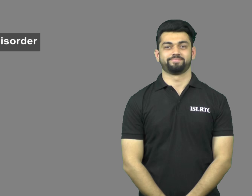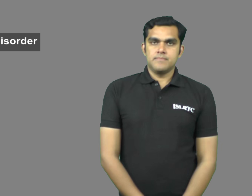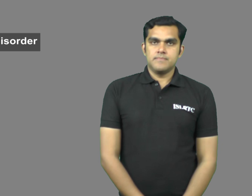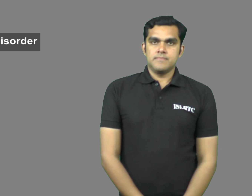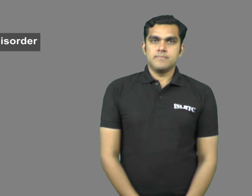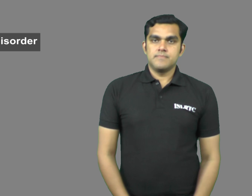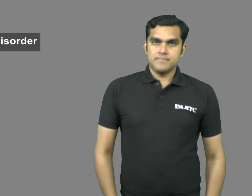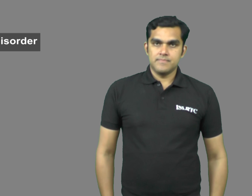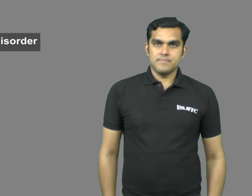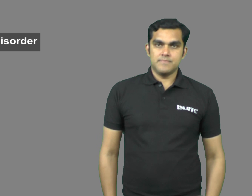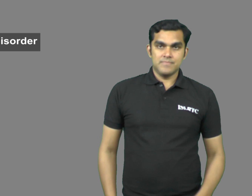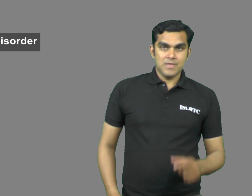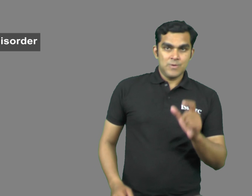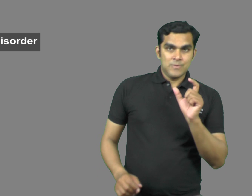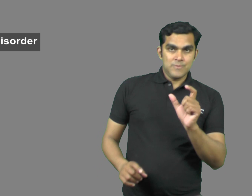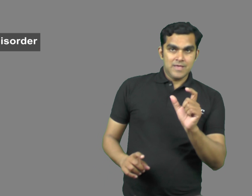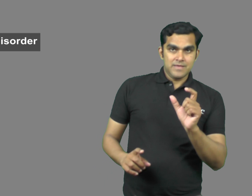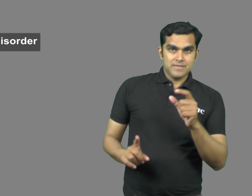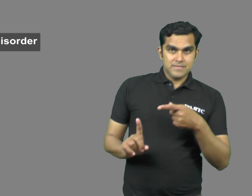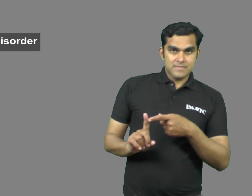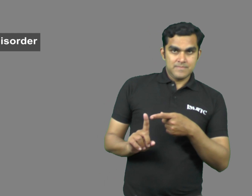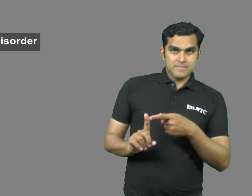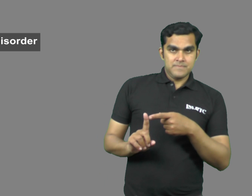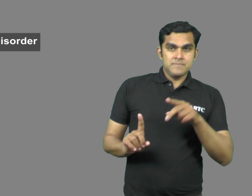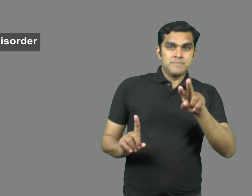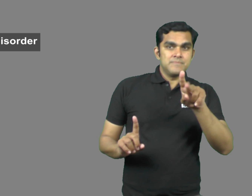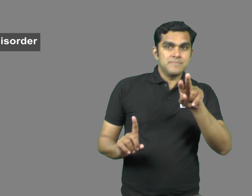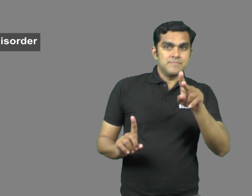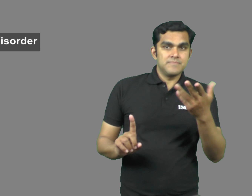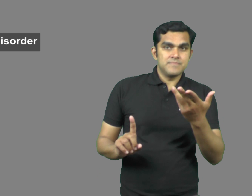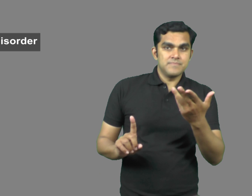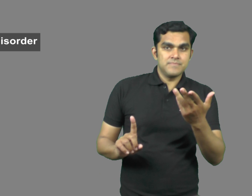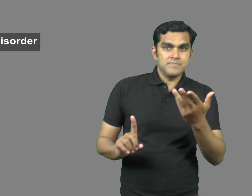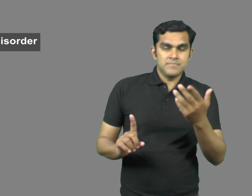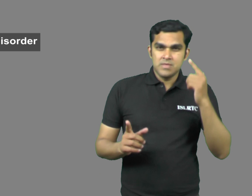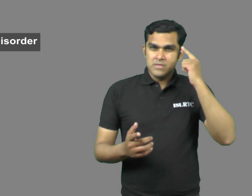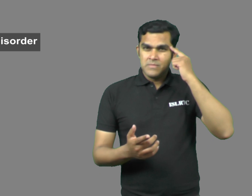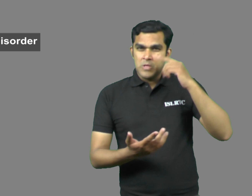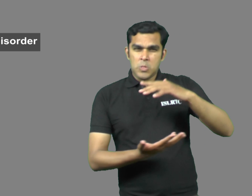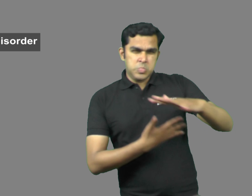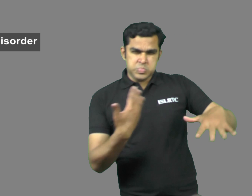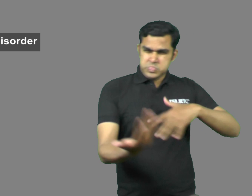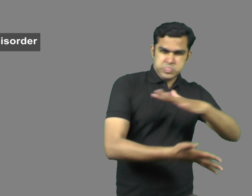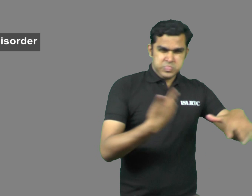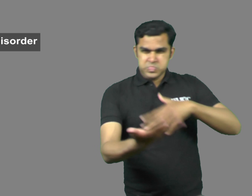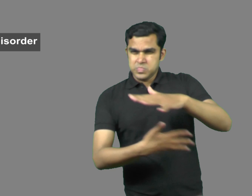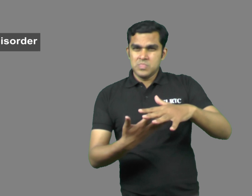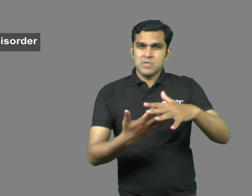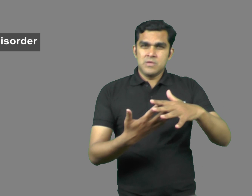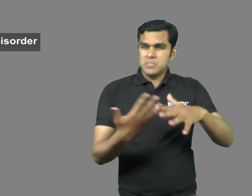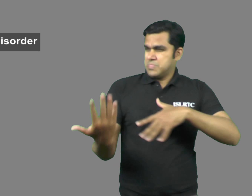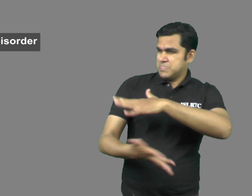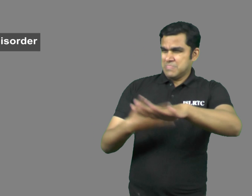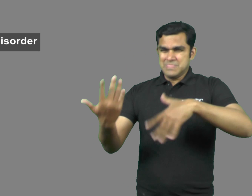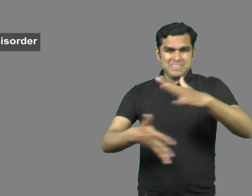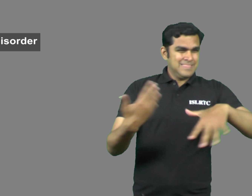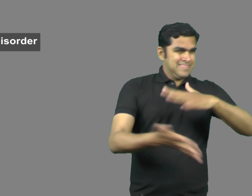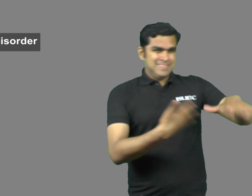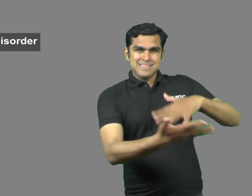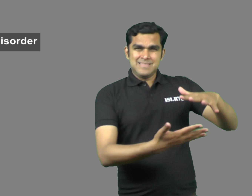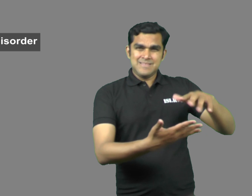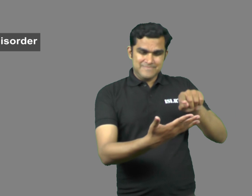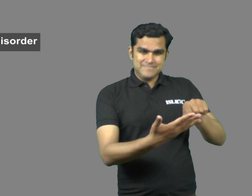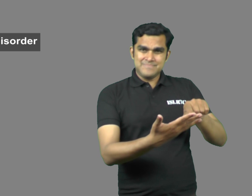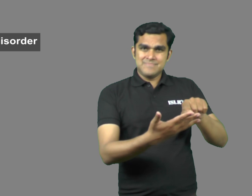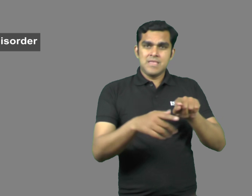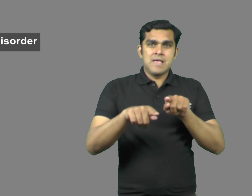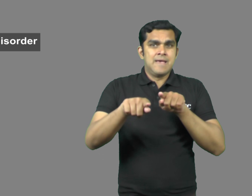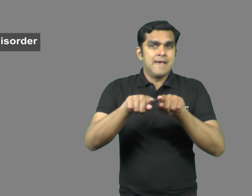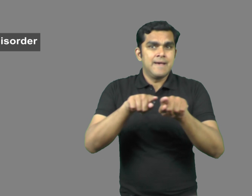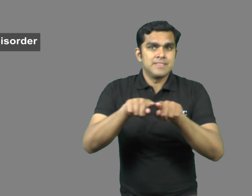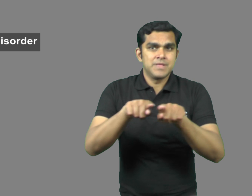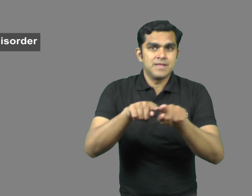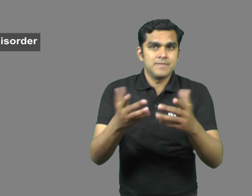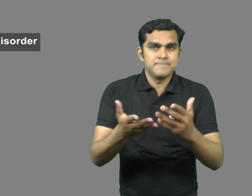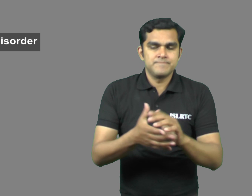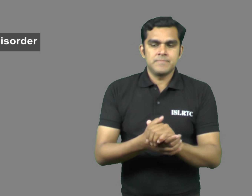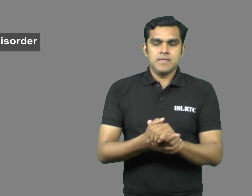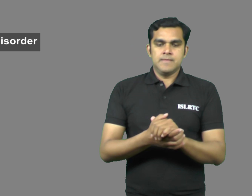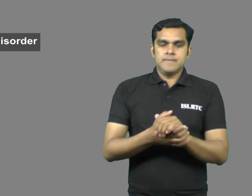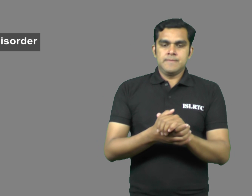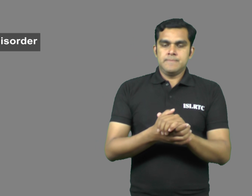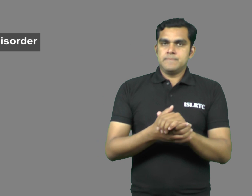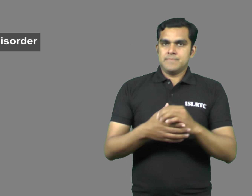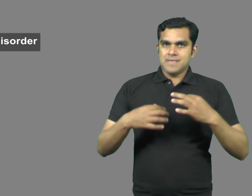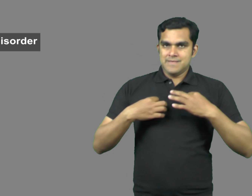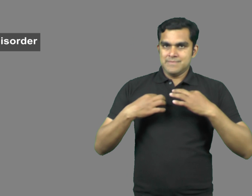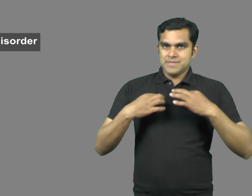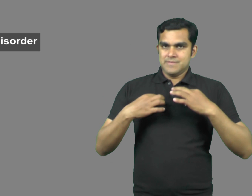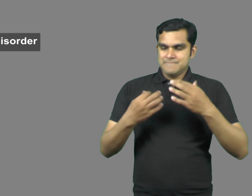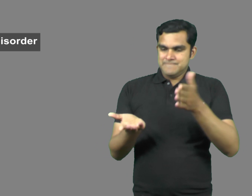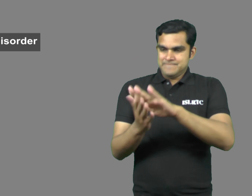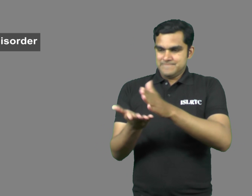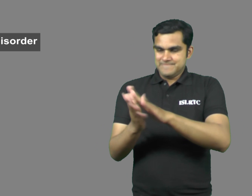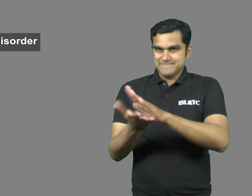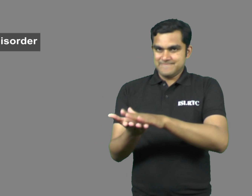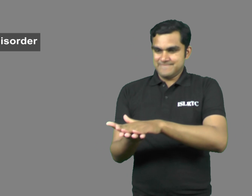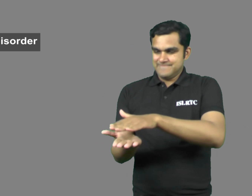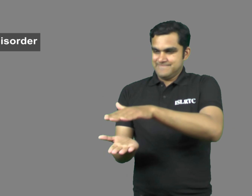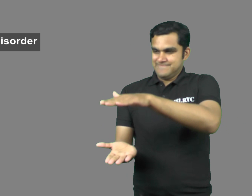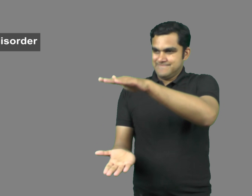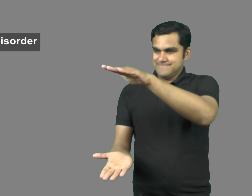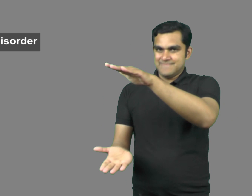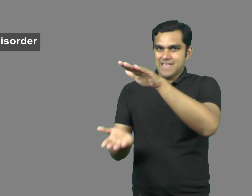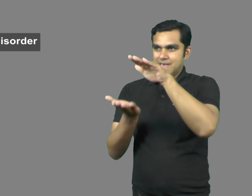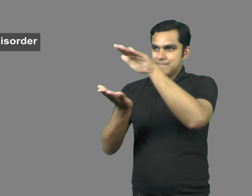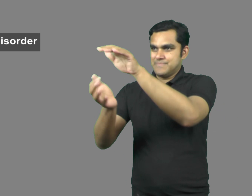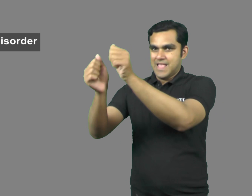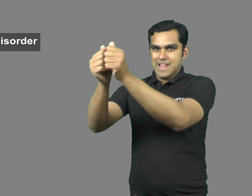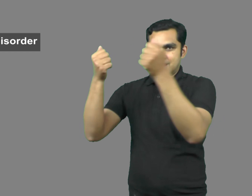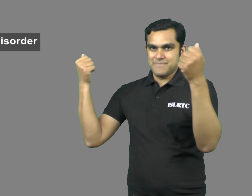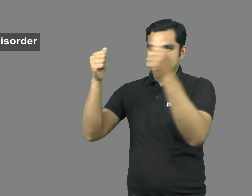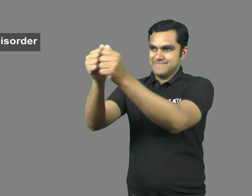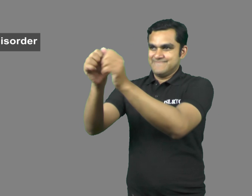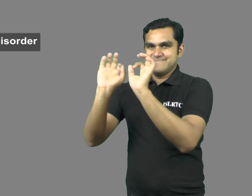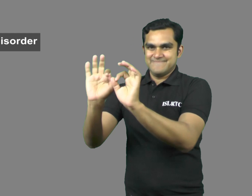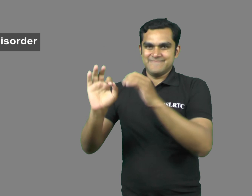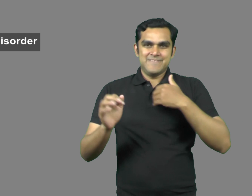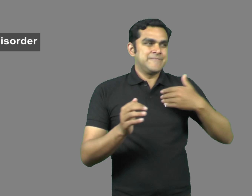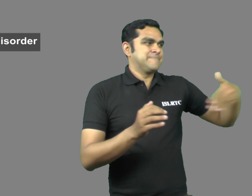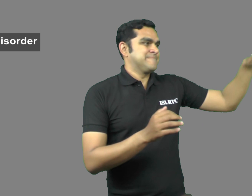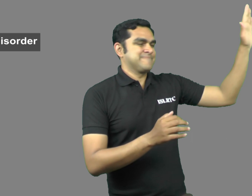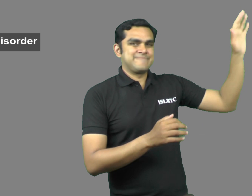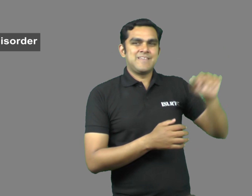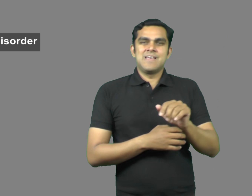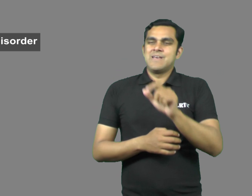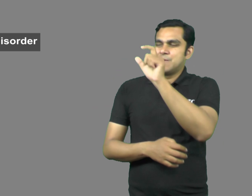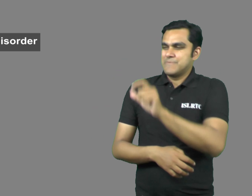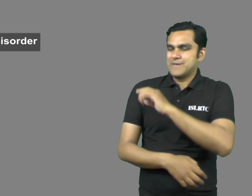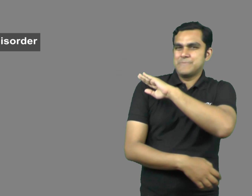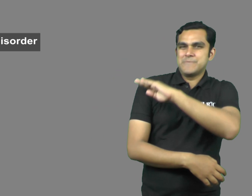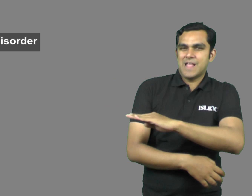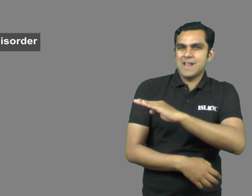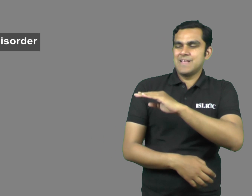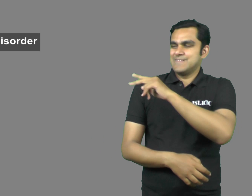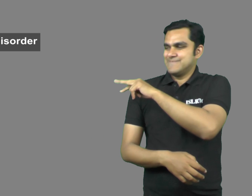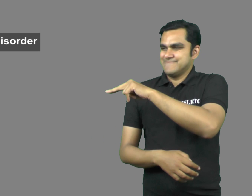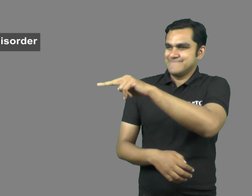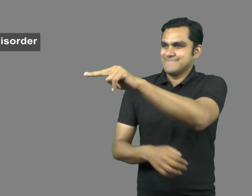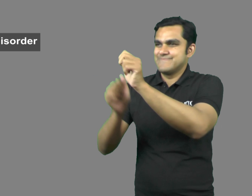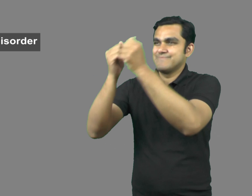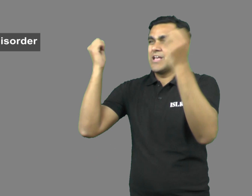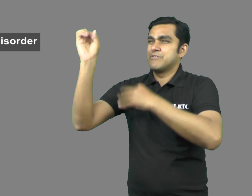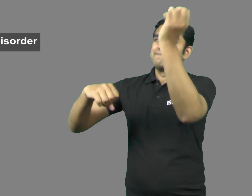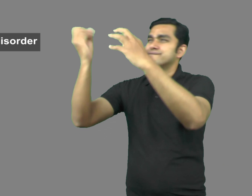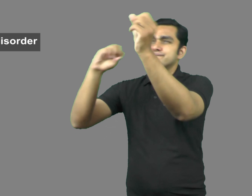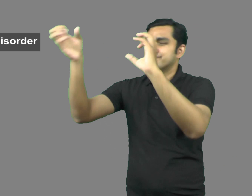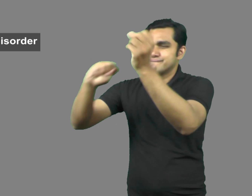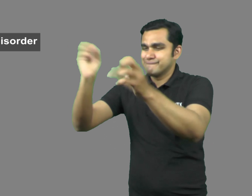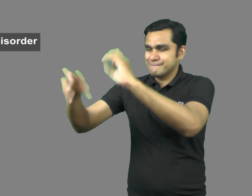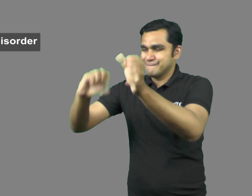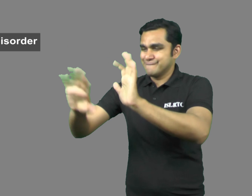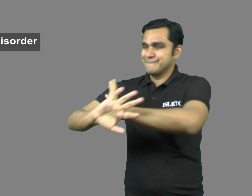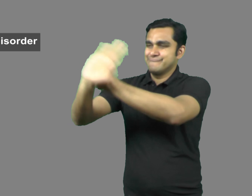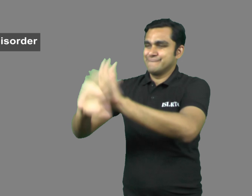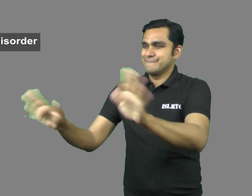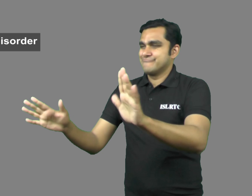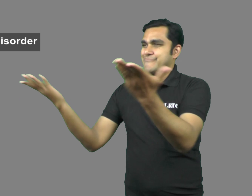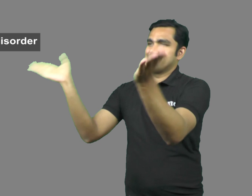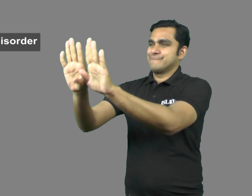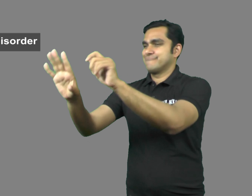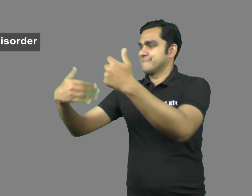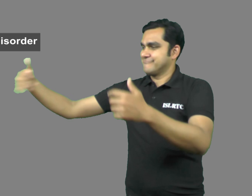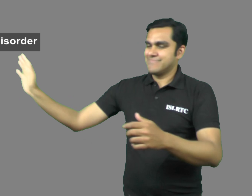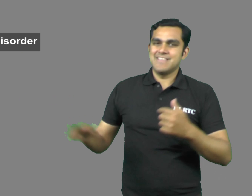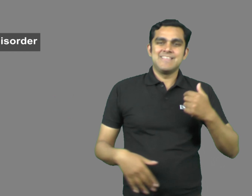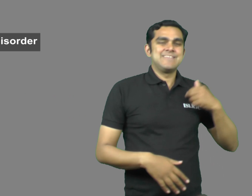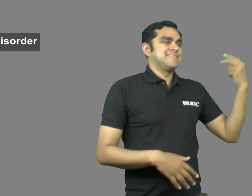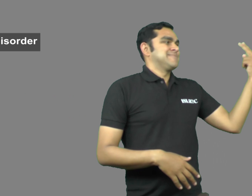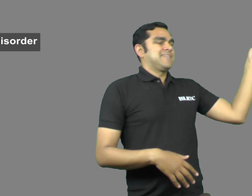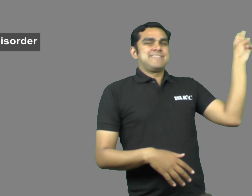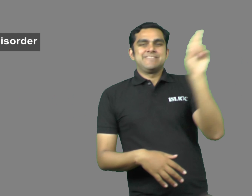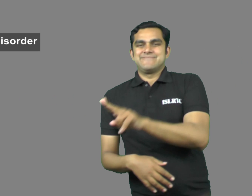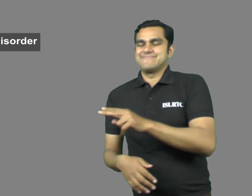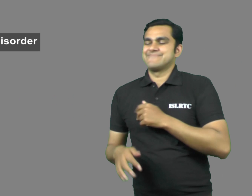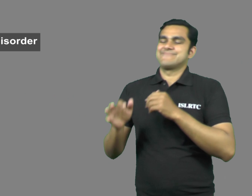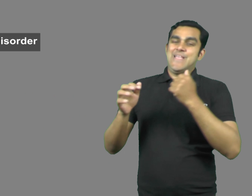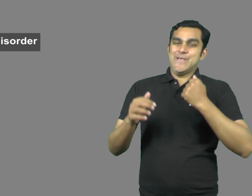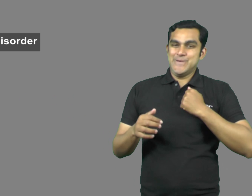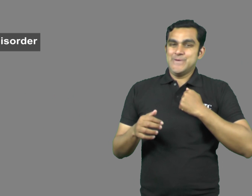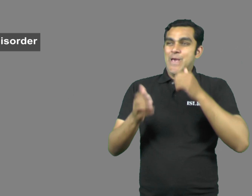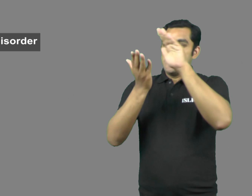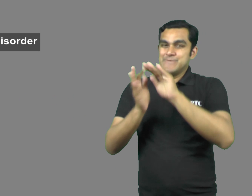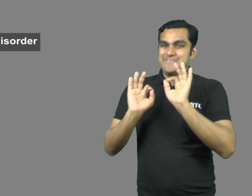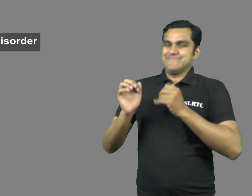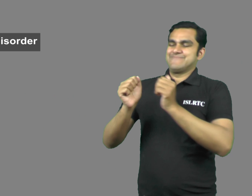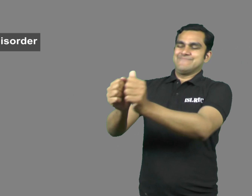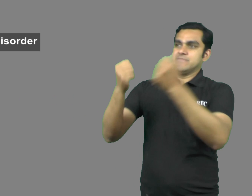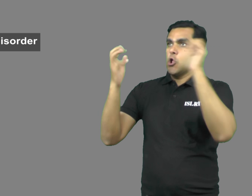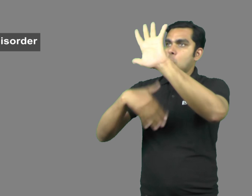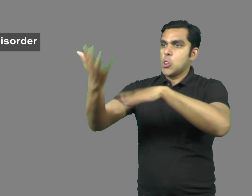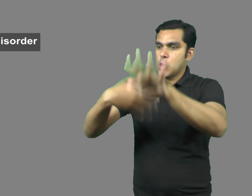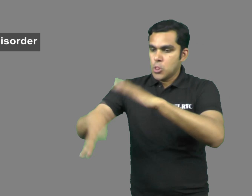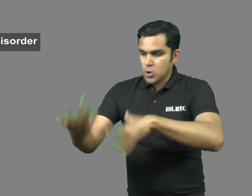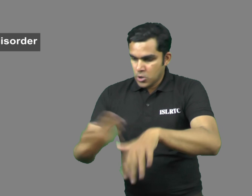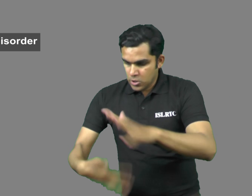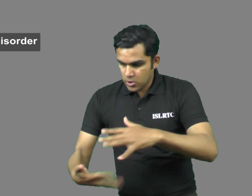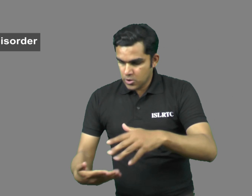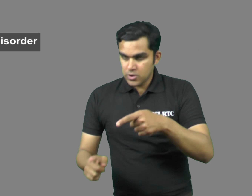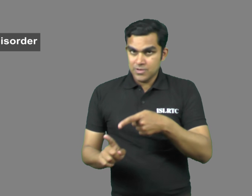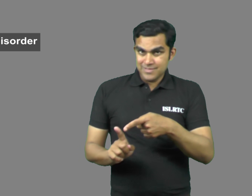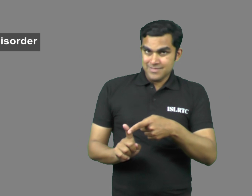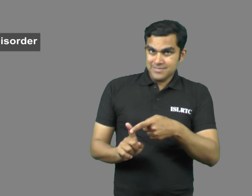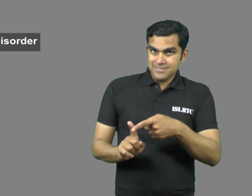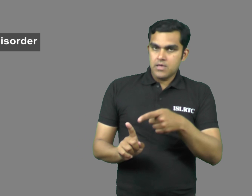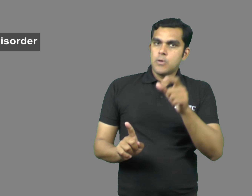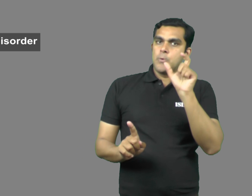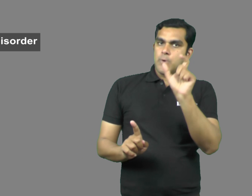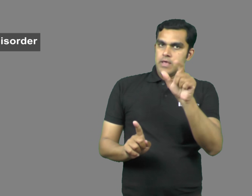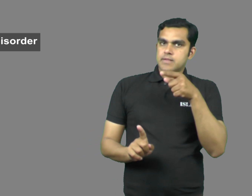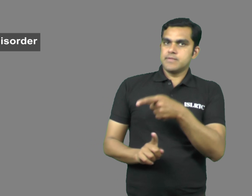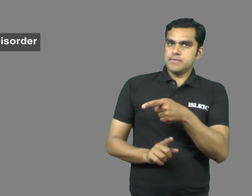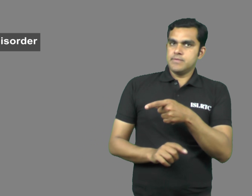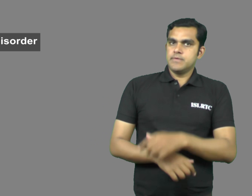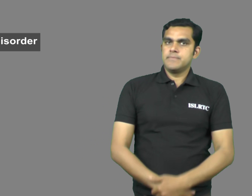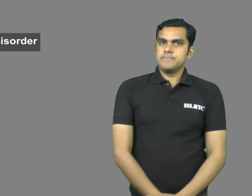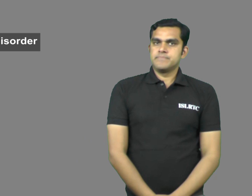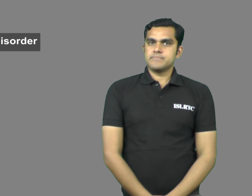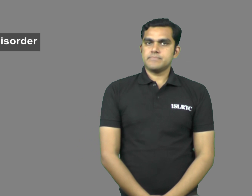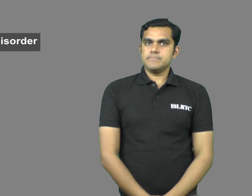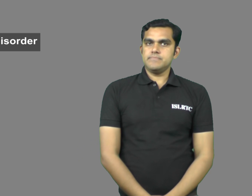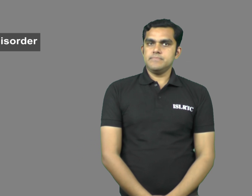Disorder